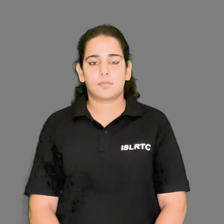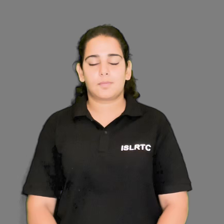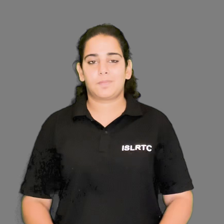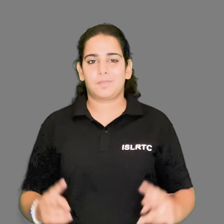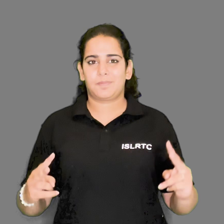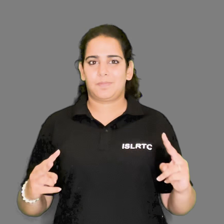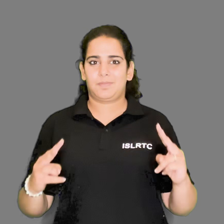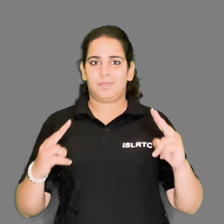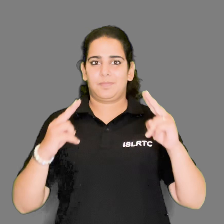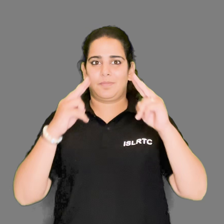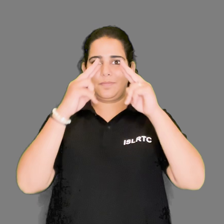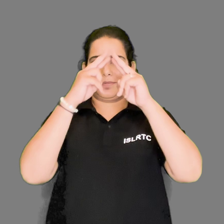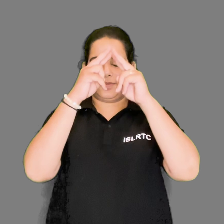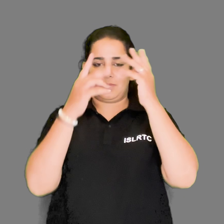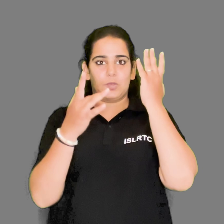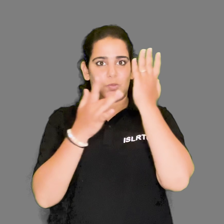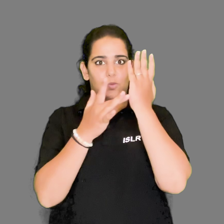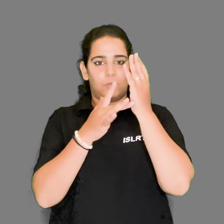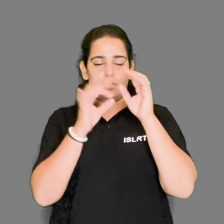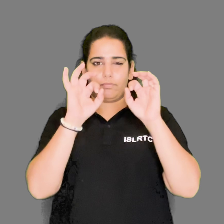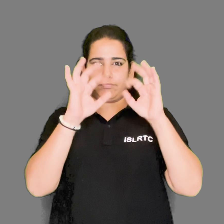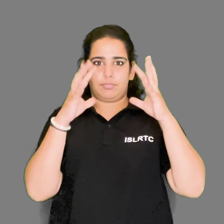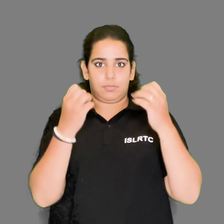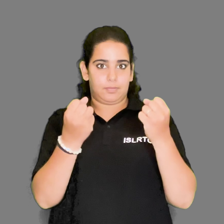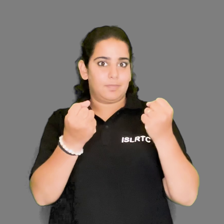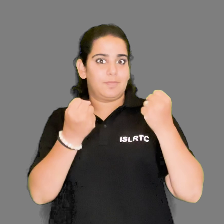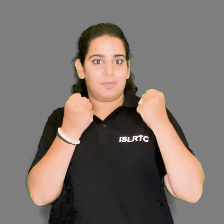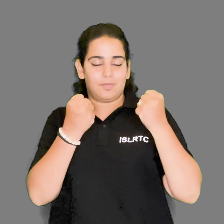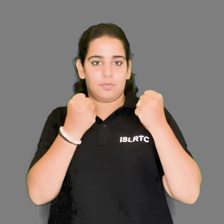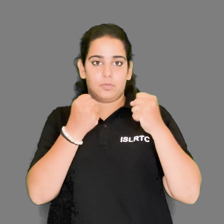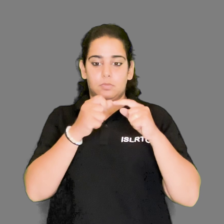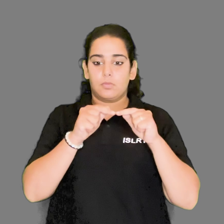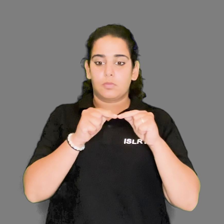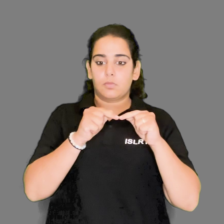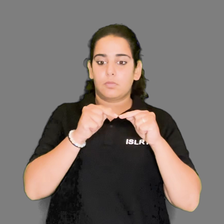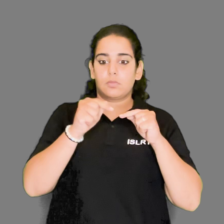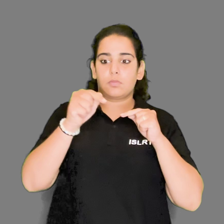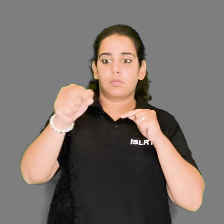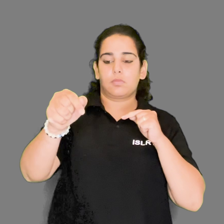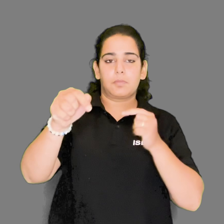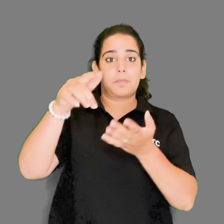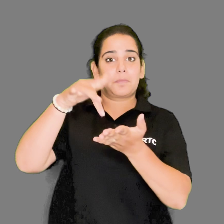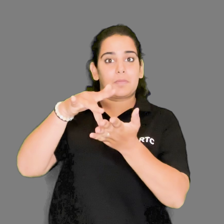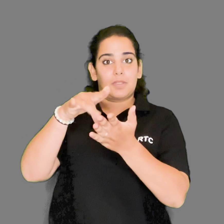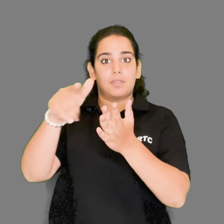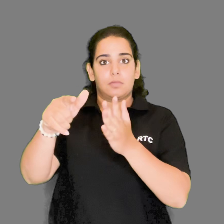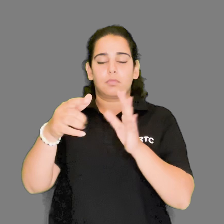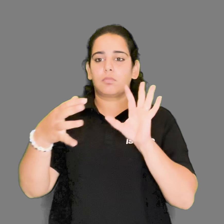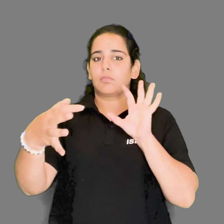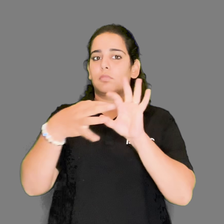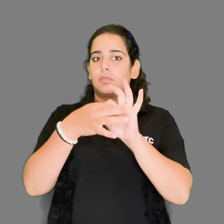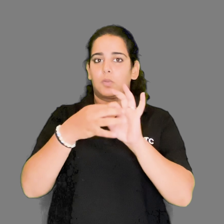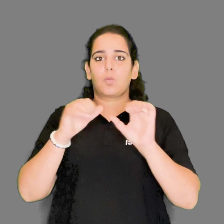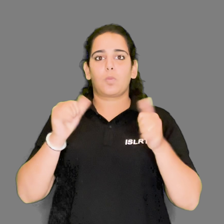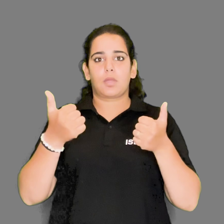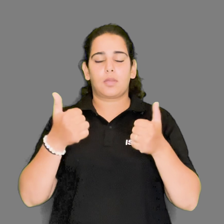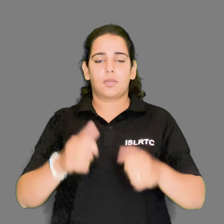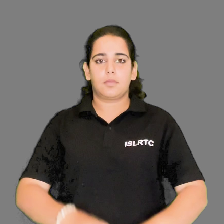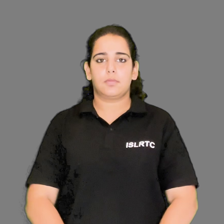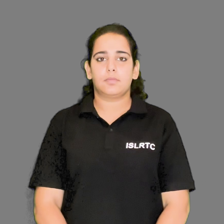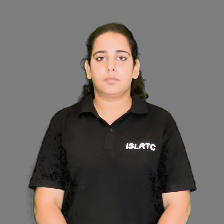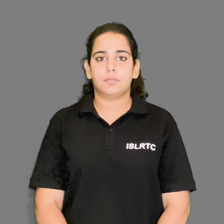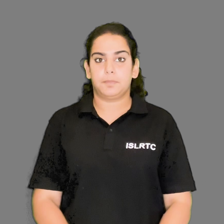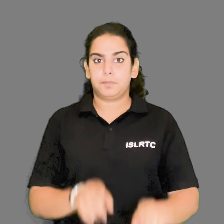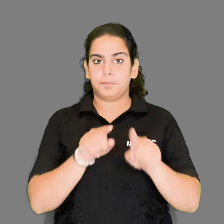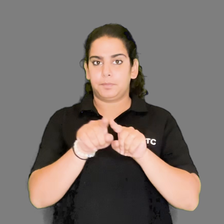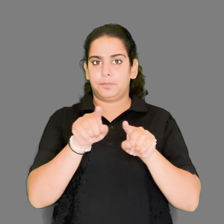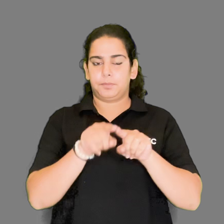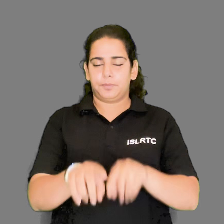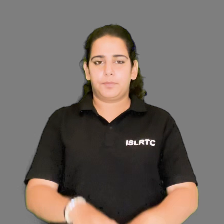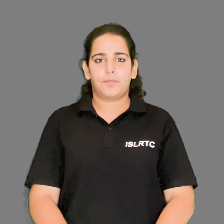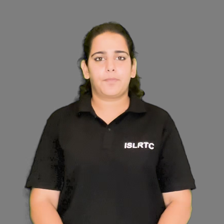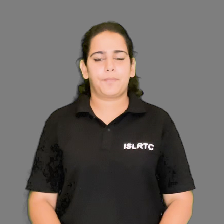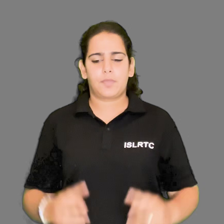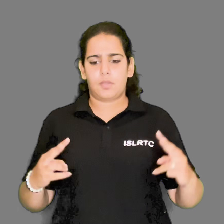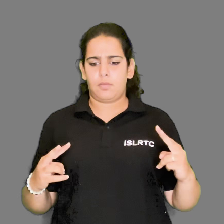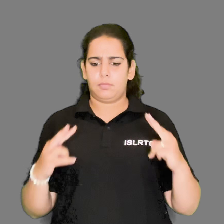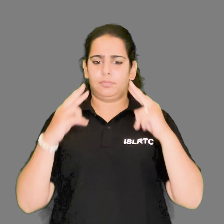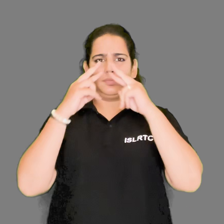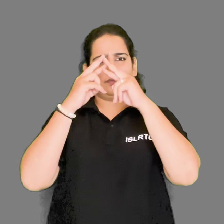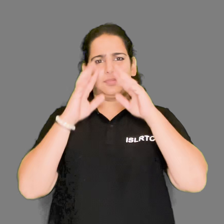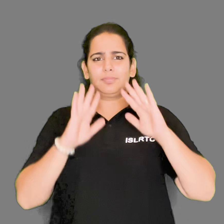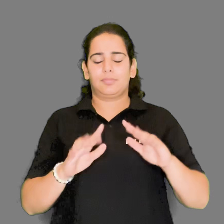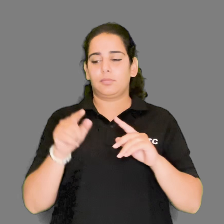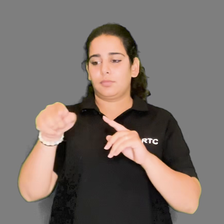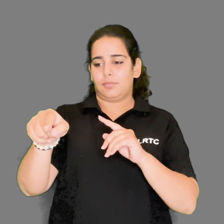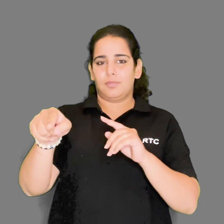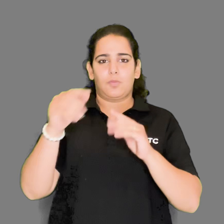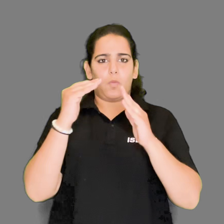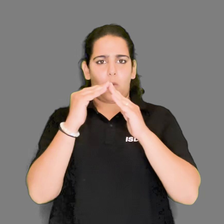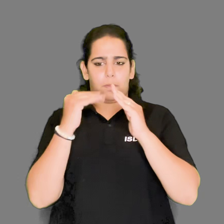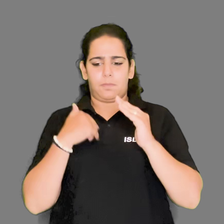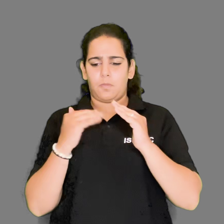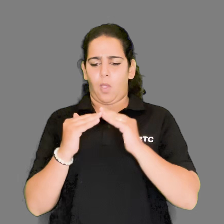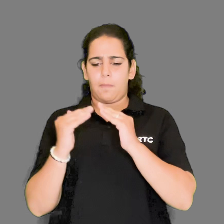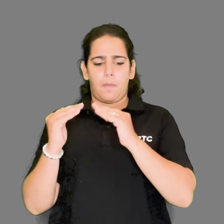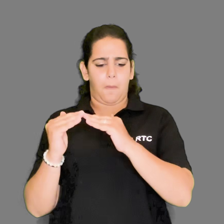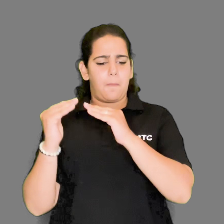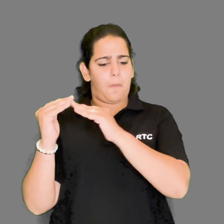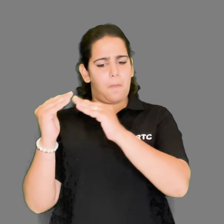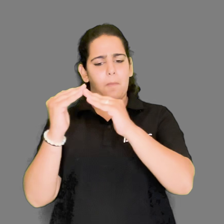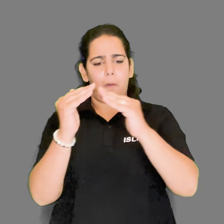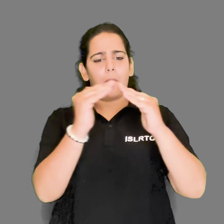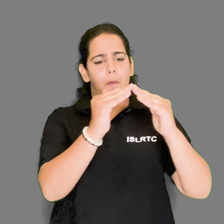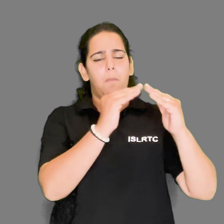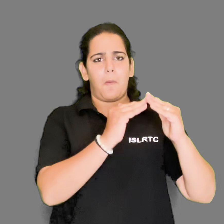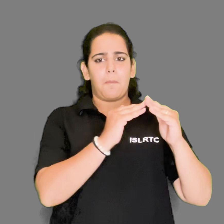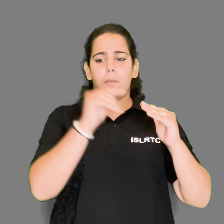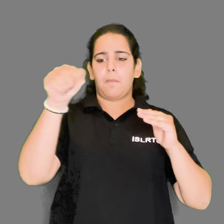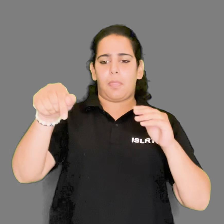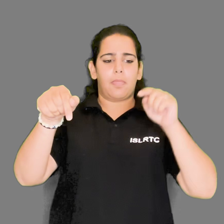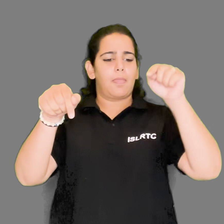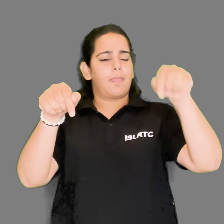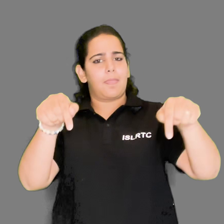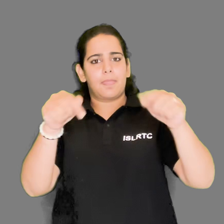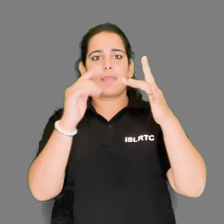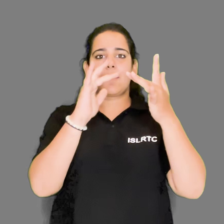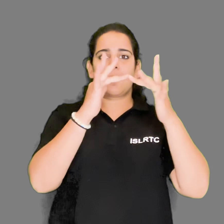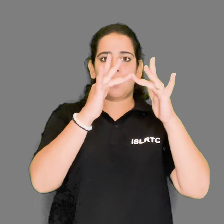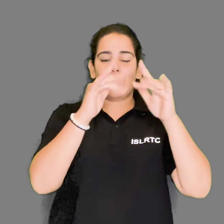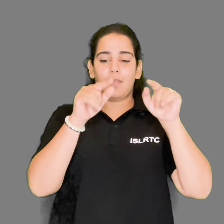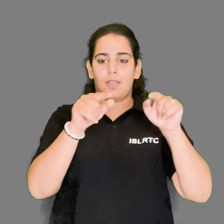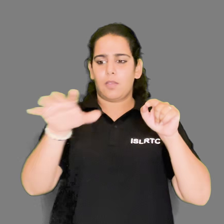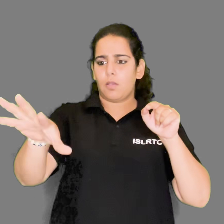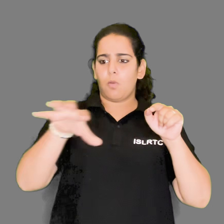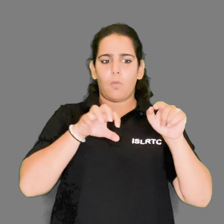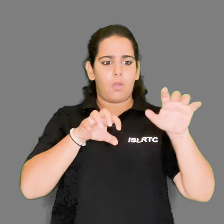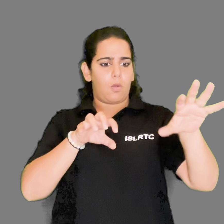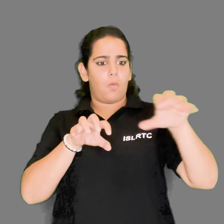Backhaul The portion of a network that connects the core network to local networks or end users, often involving high-capacity links